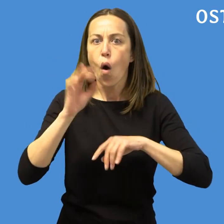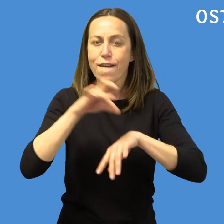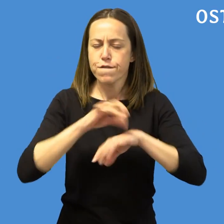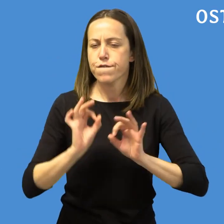enfermo